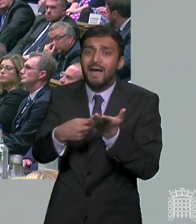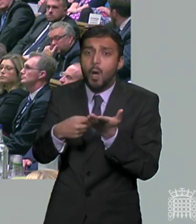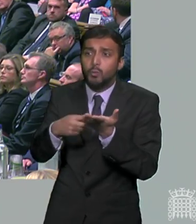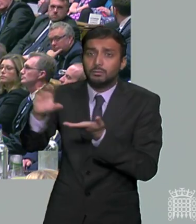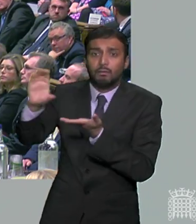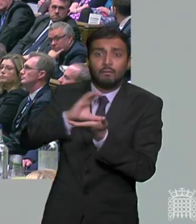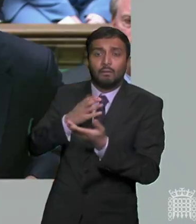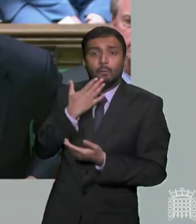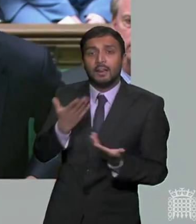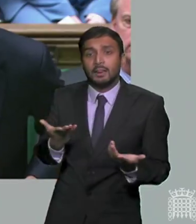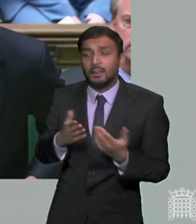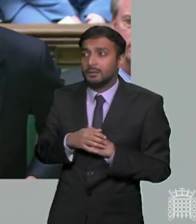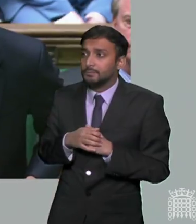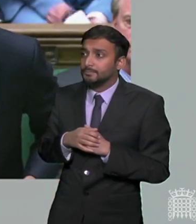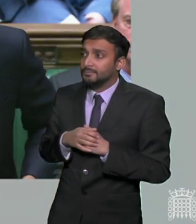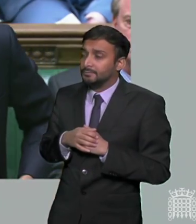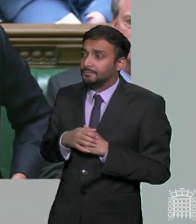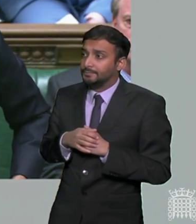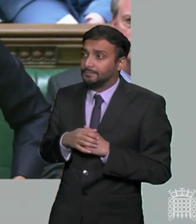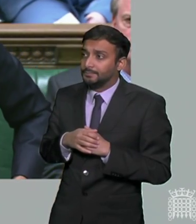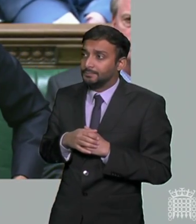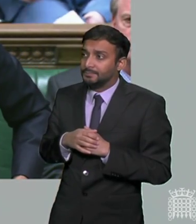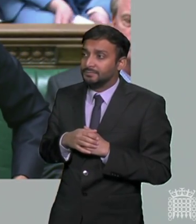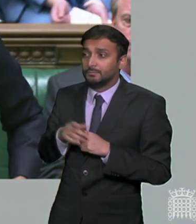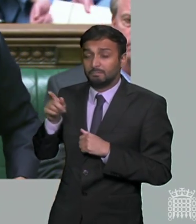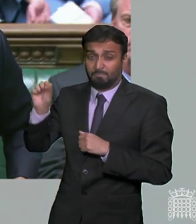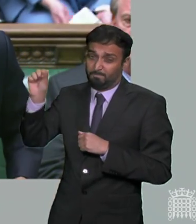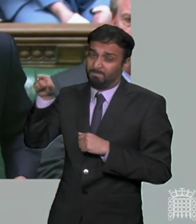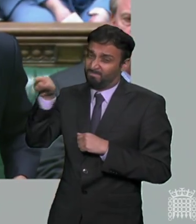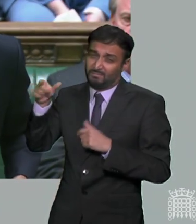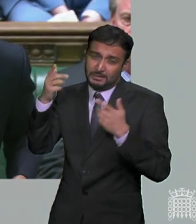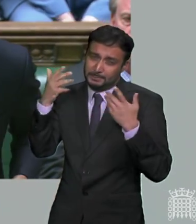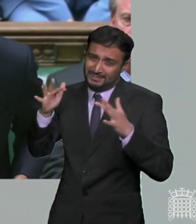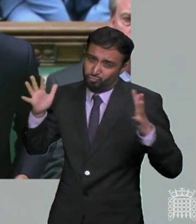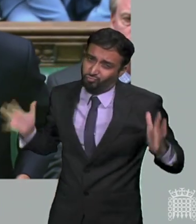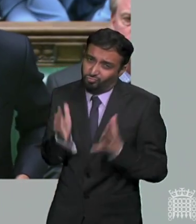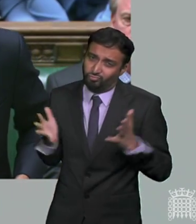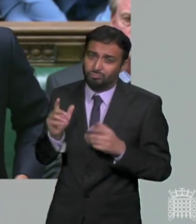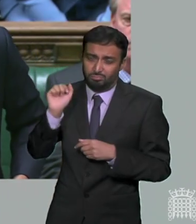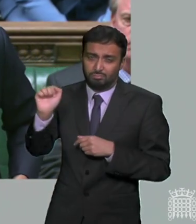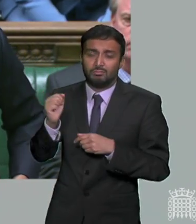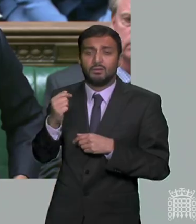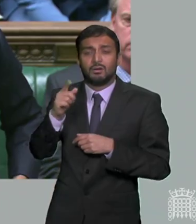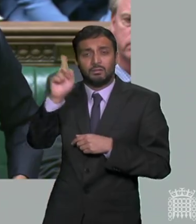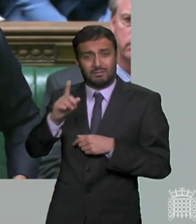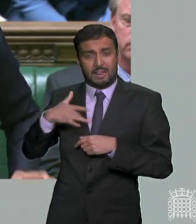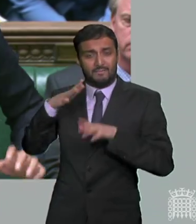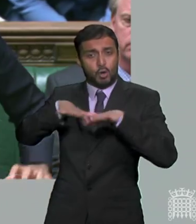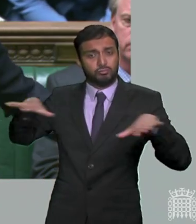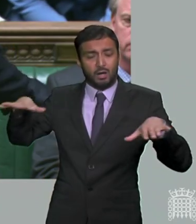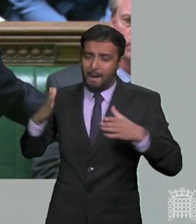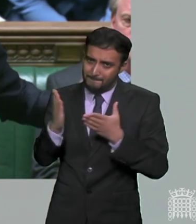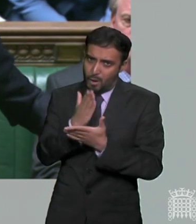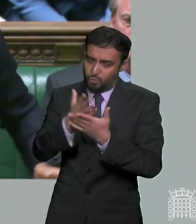My honourable Friend has consistently and rightly championed her rural constituents, making sure they get access to the energy support that we are providing.